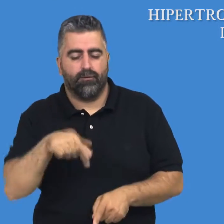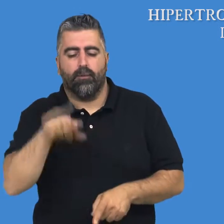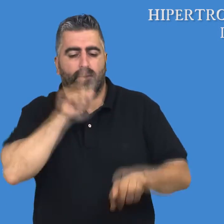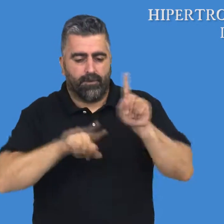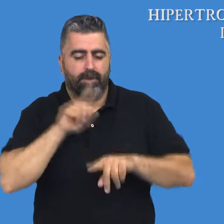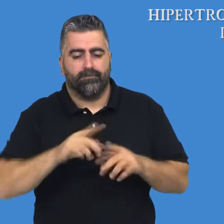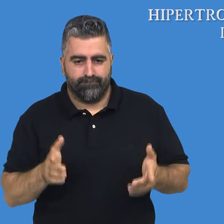problema